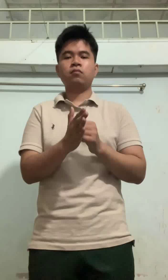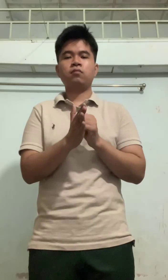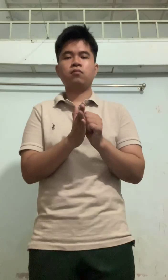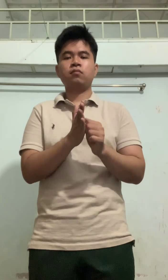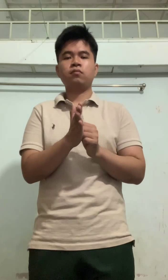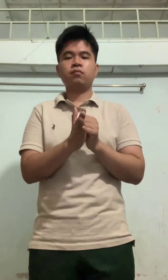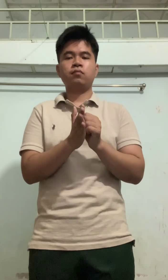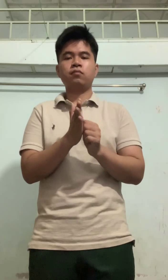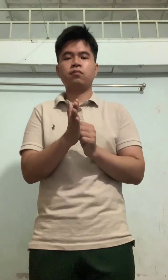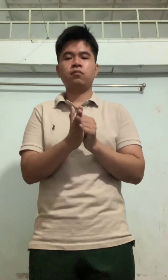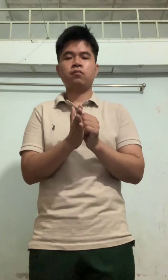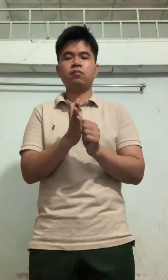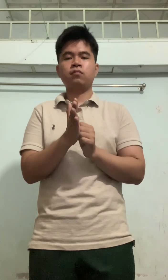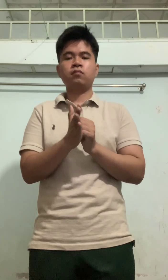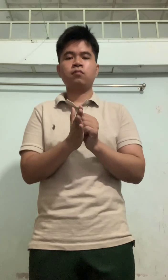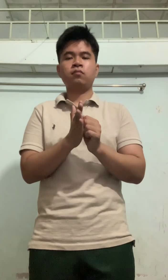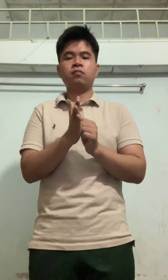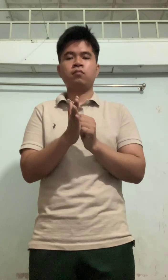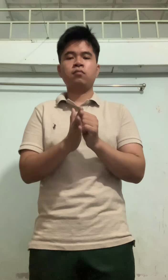thang